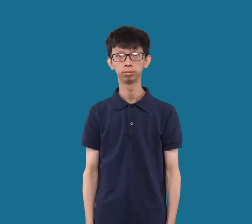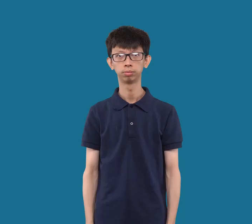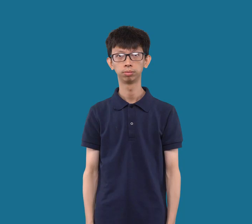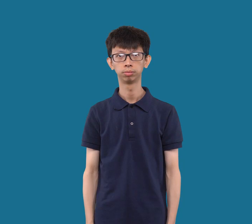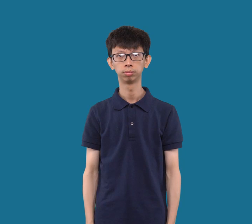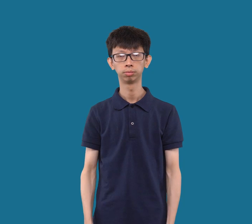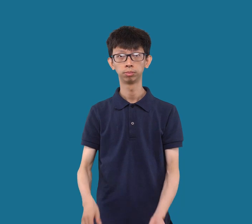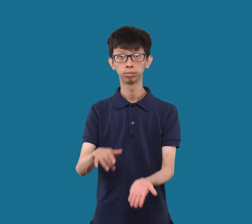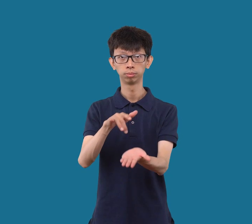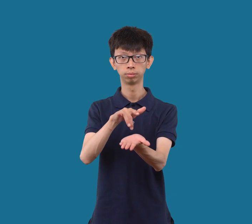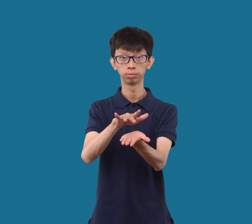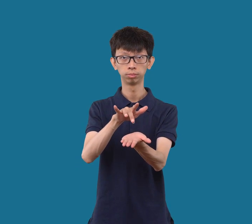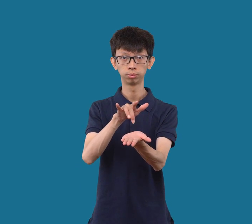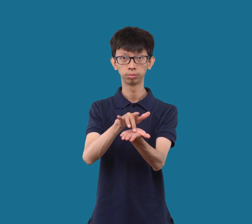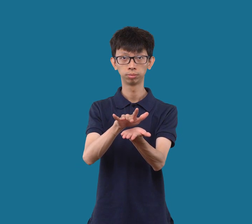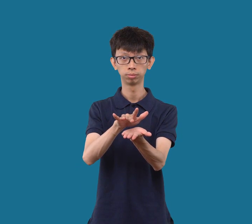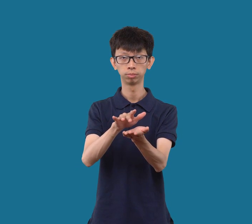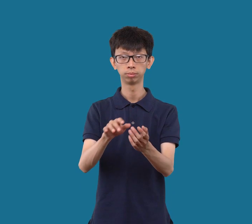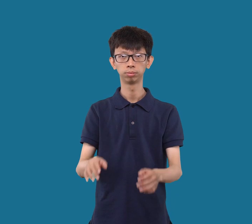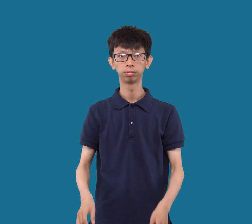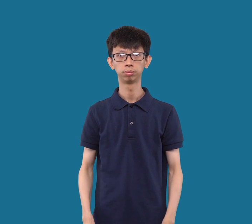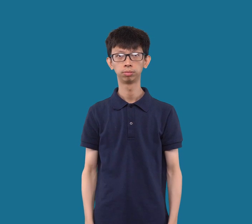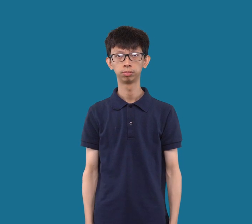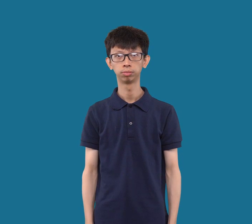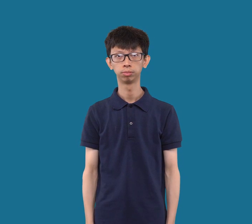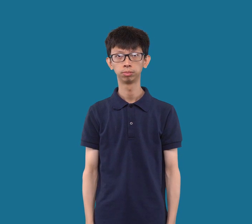dây chun